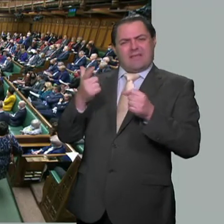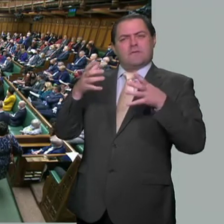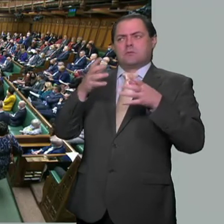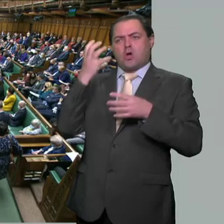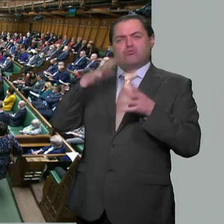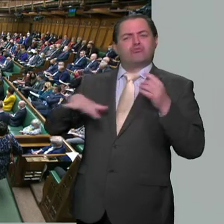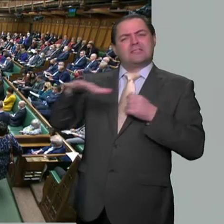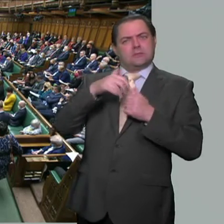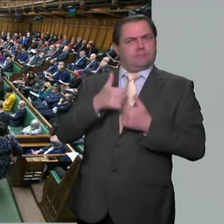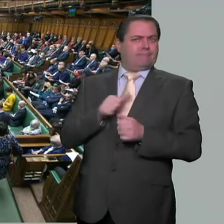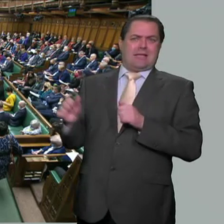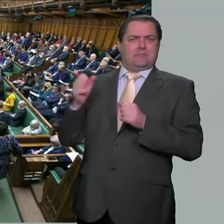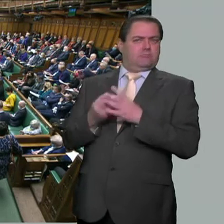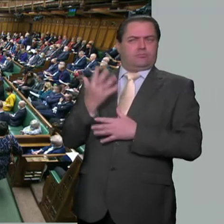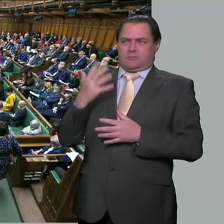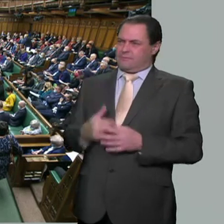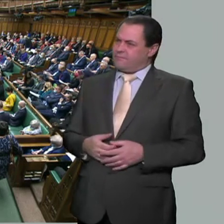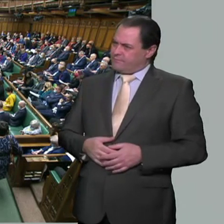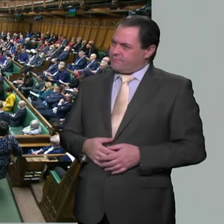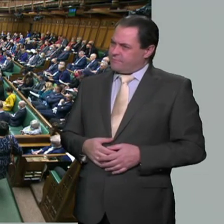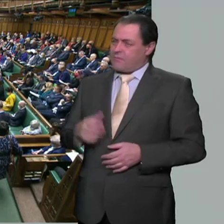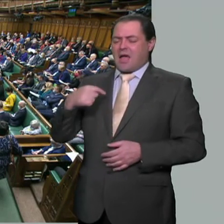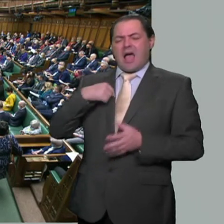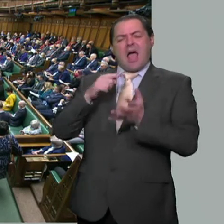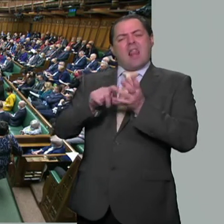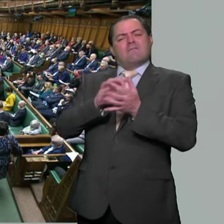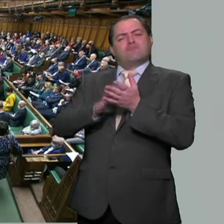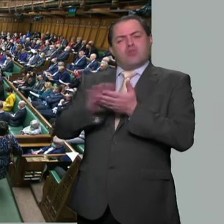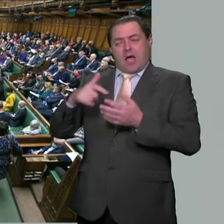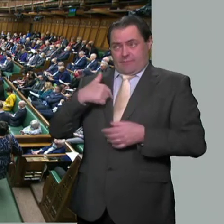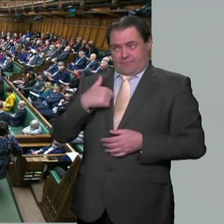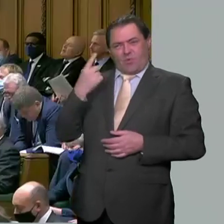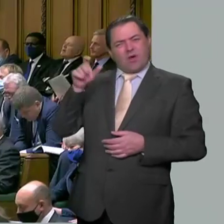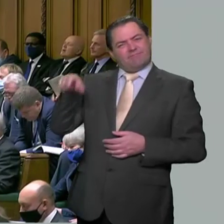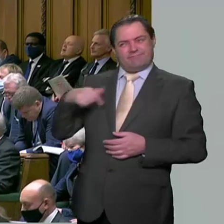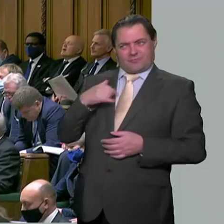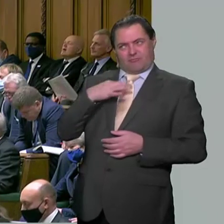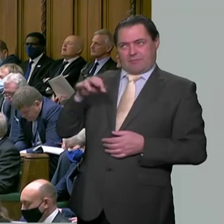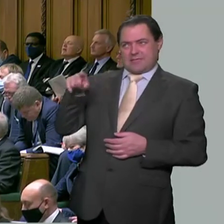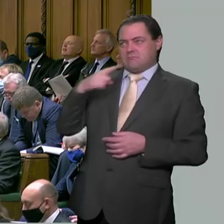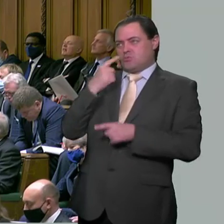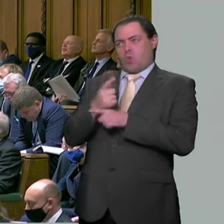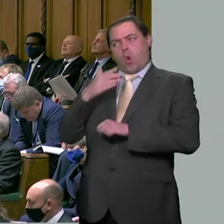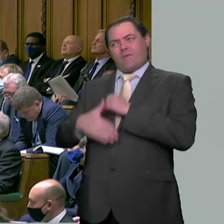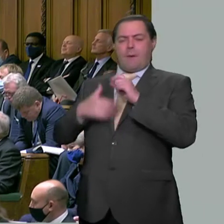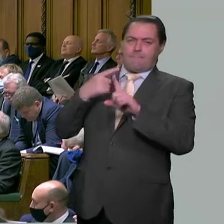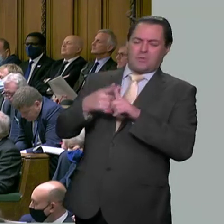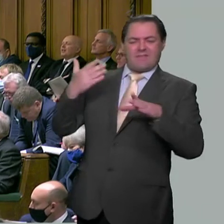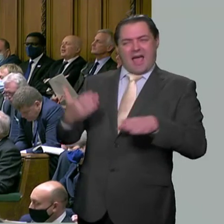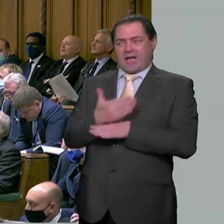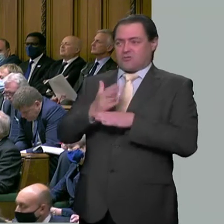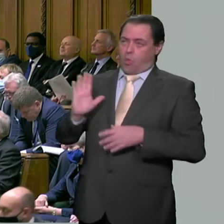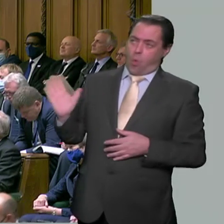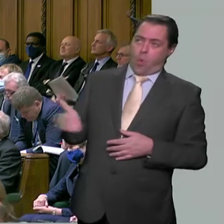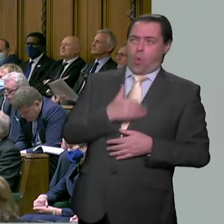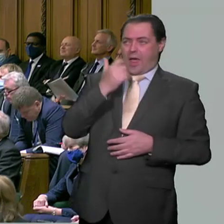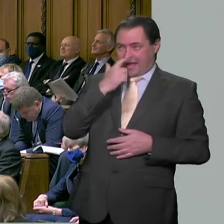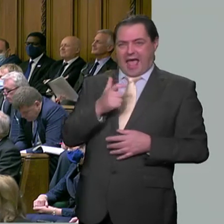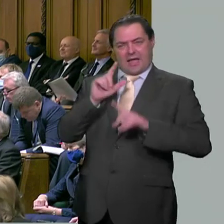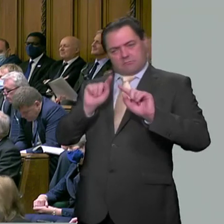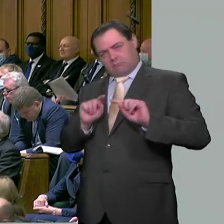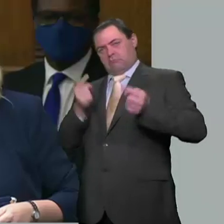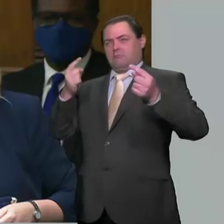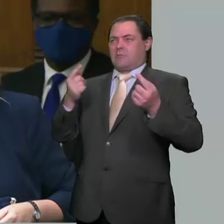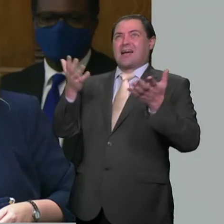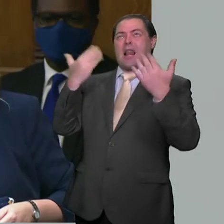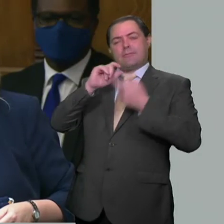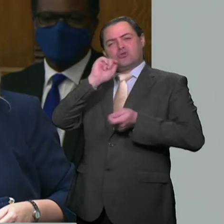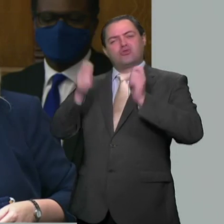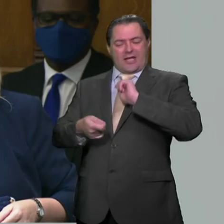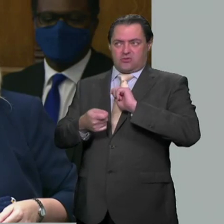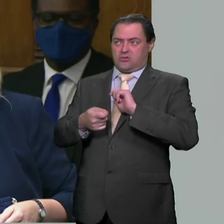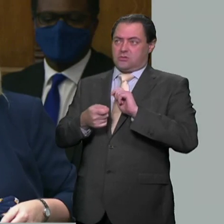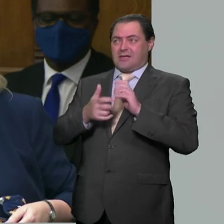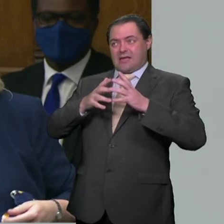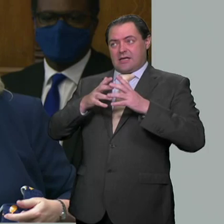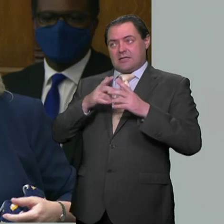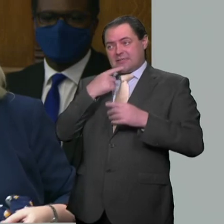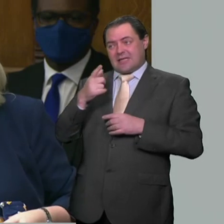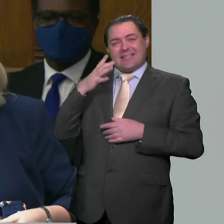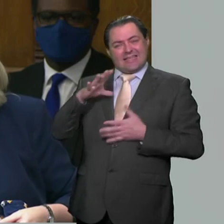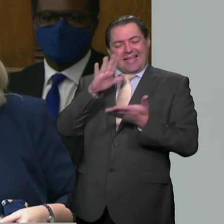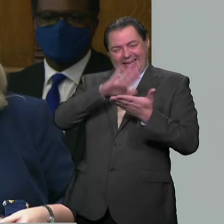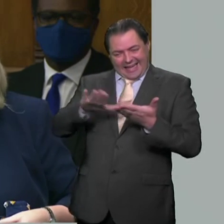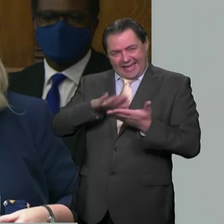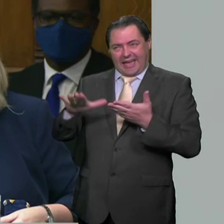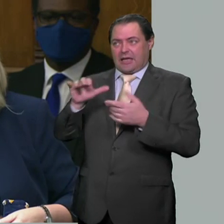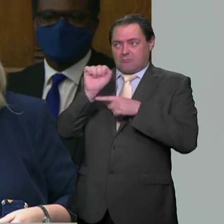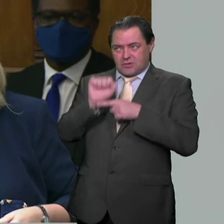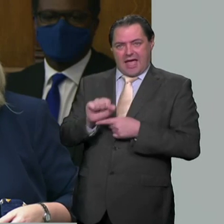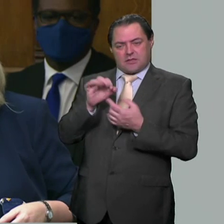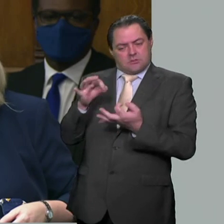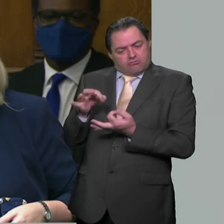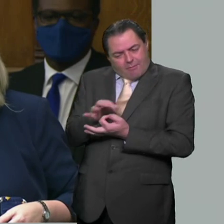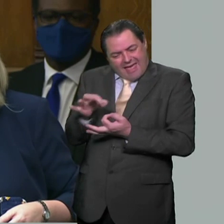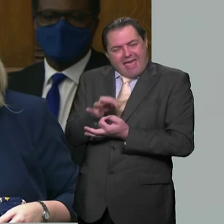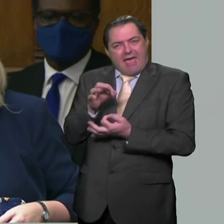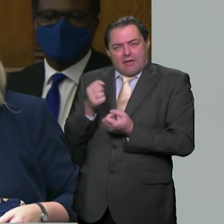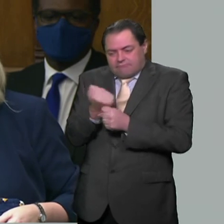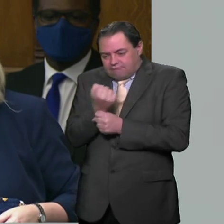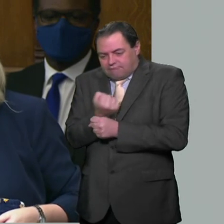My constituent Sophia Dady has composed a song about the positive action we can each take to combat climate change, which emphasises the need to “clean, repair and protect”.